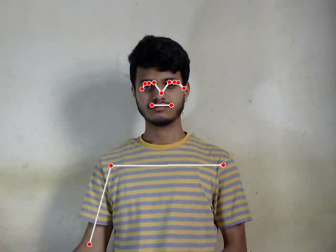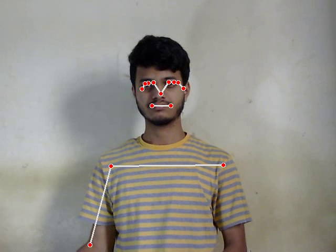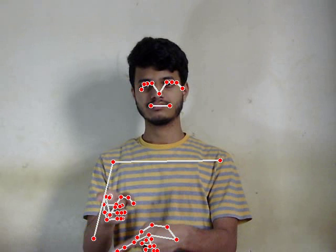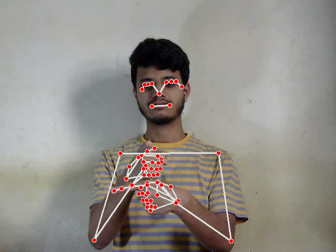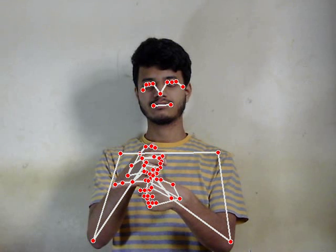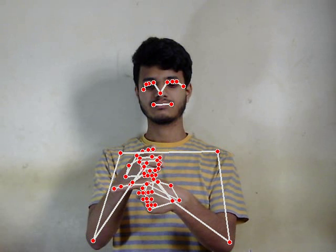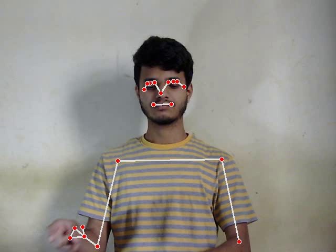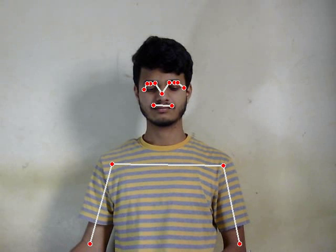right